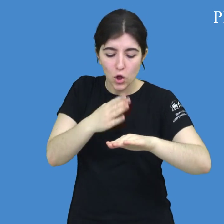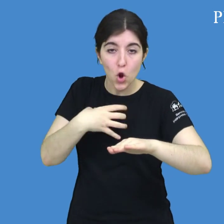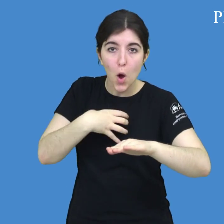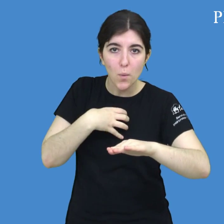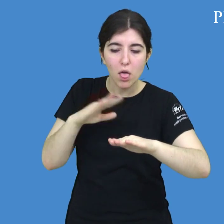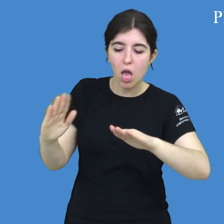poder